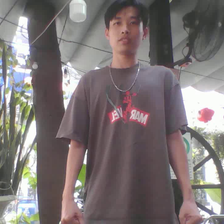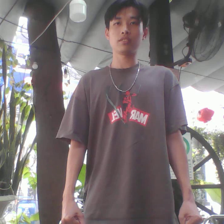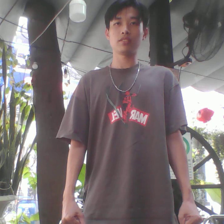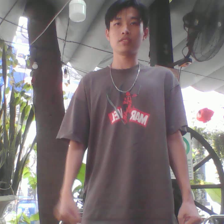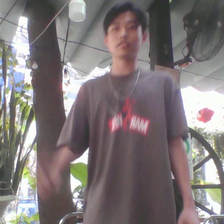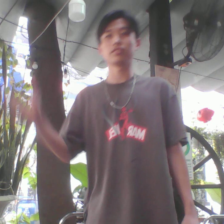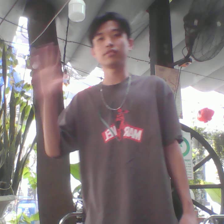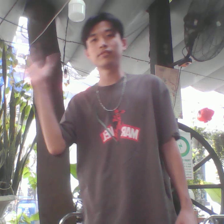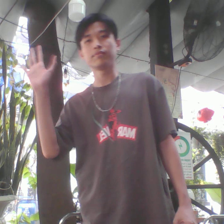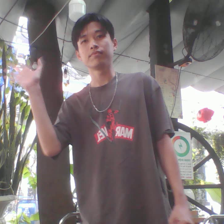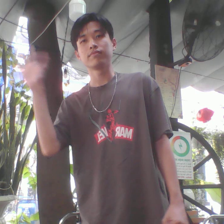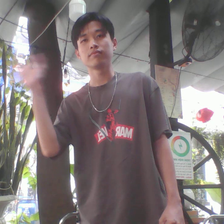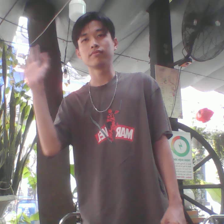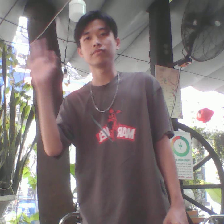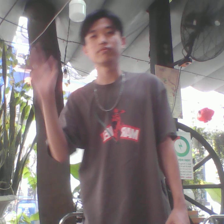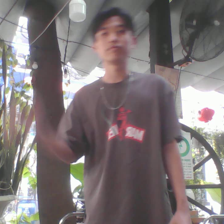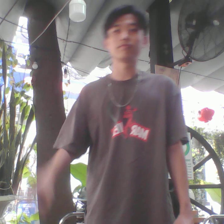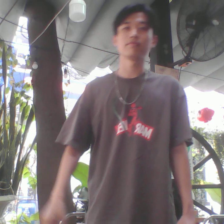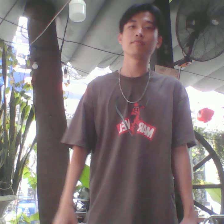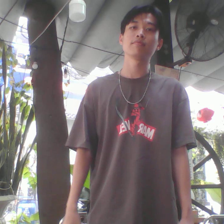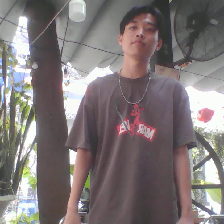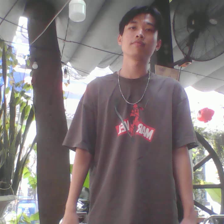xin chào